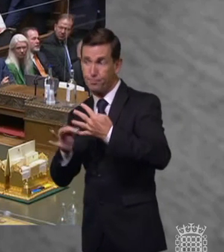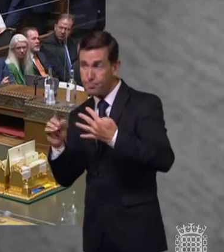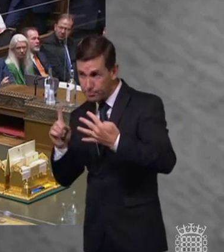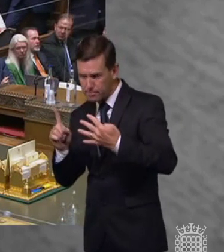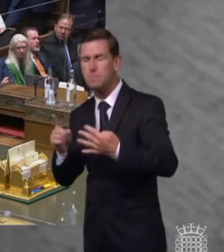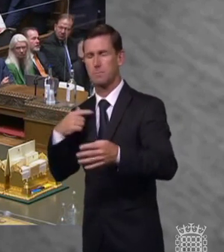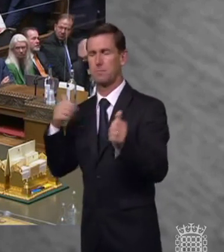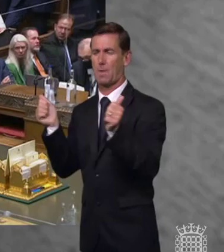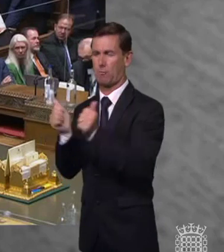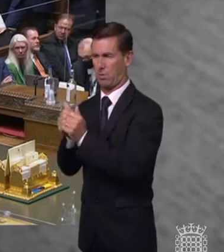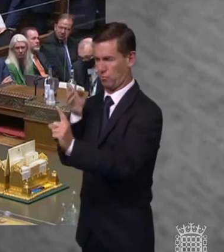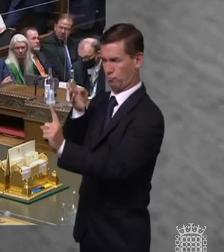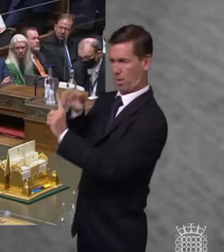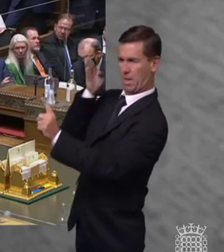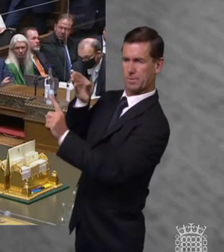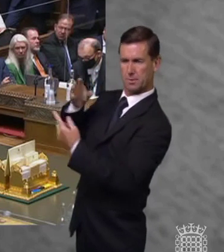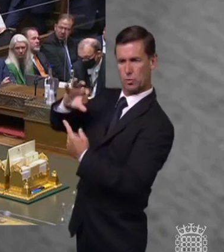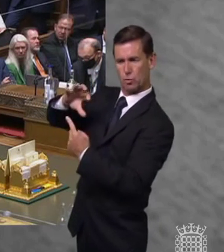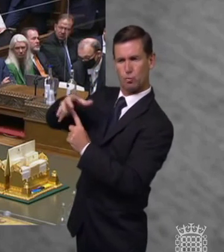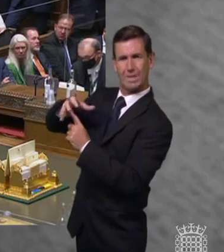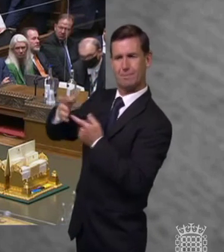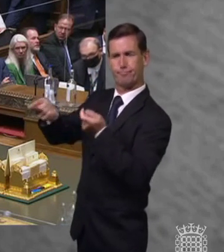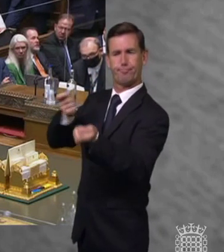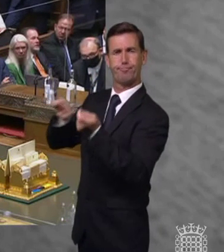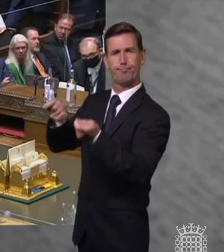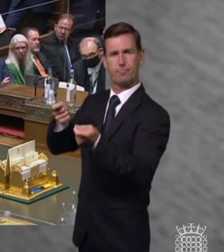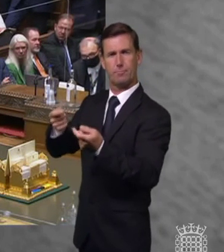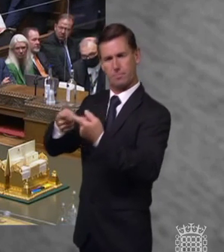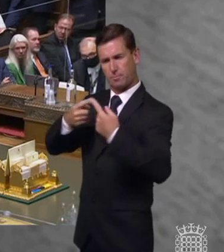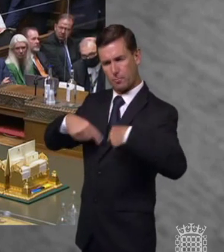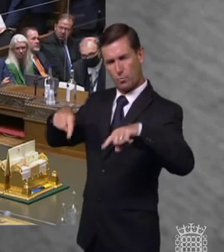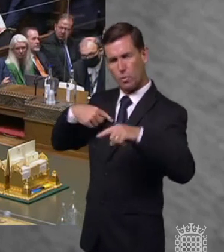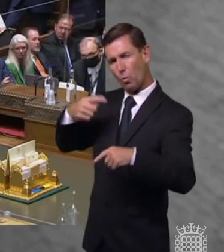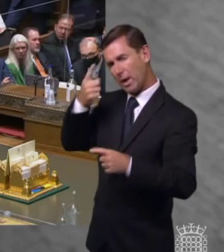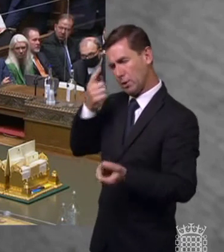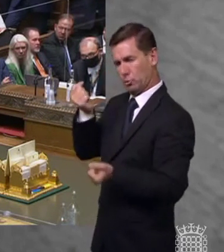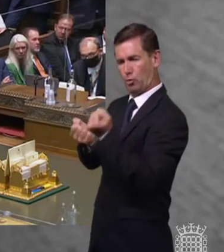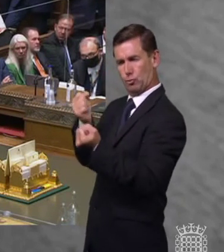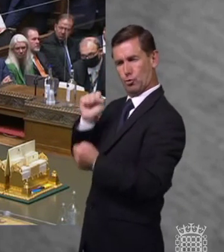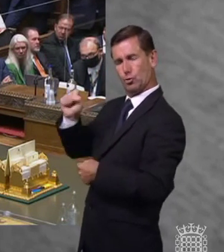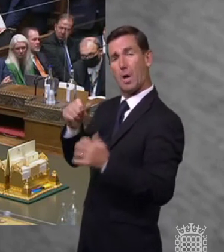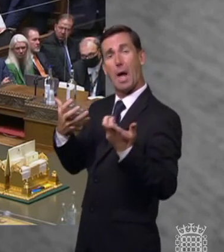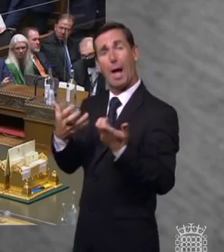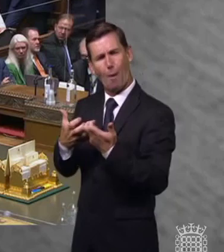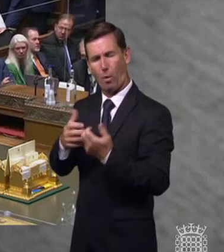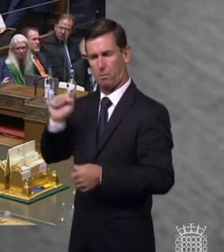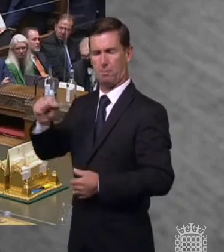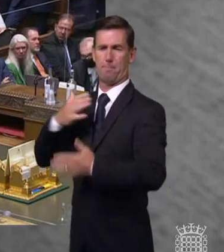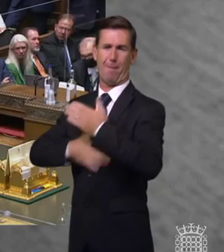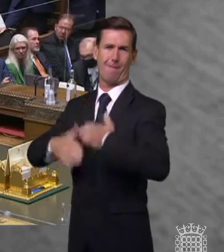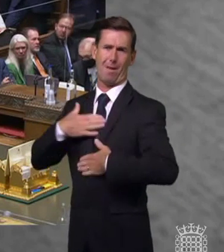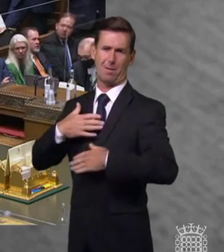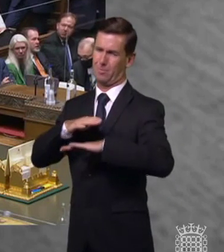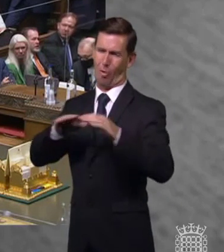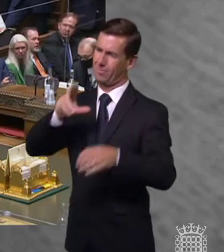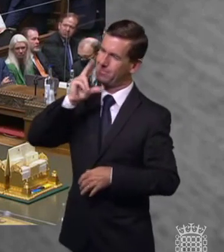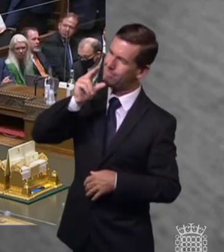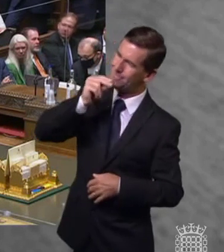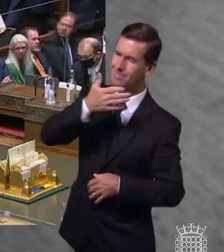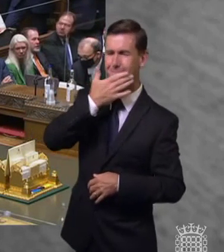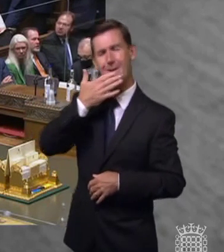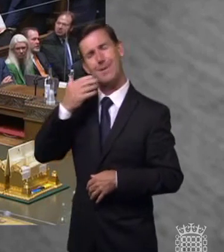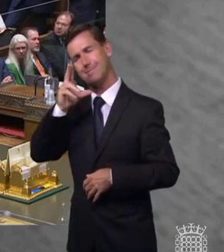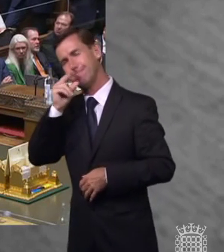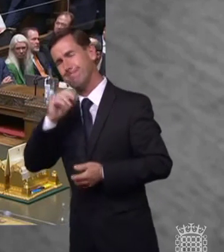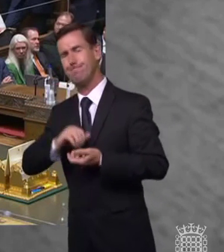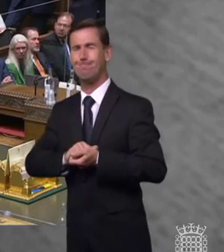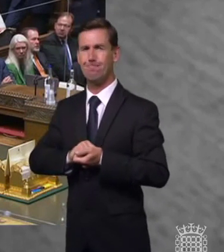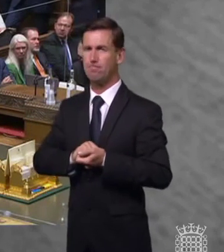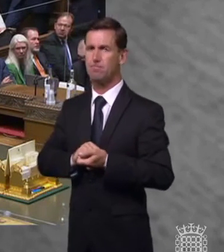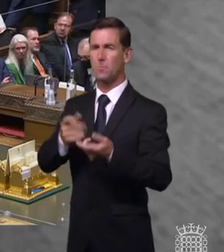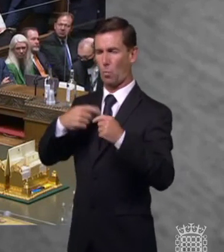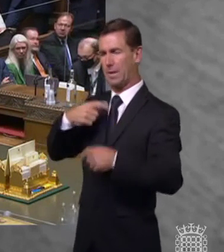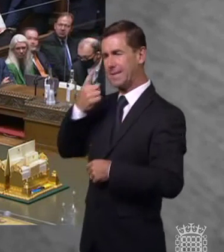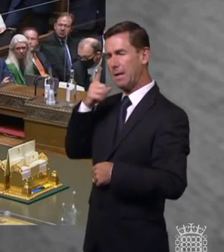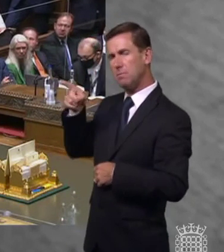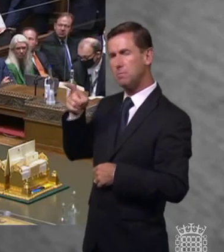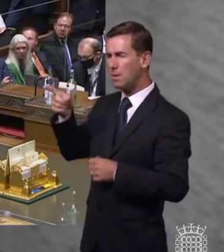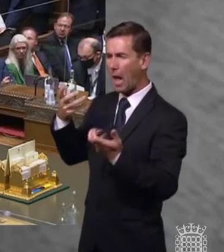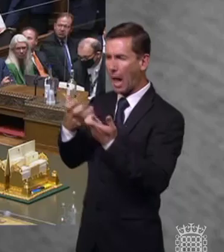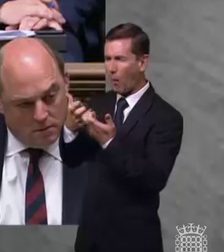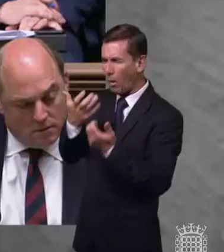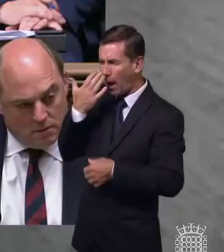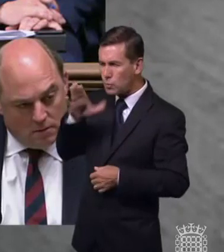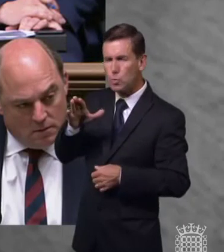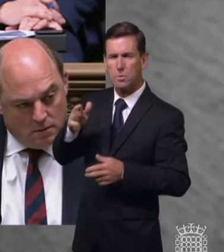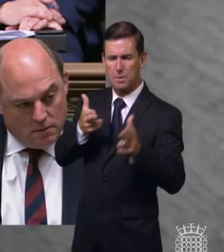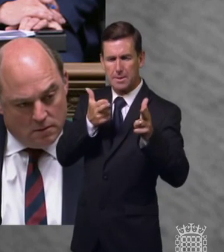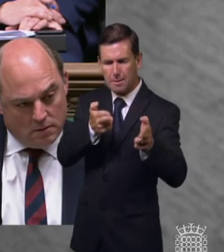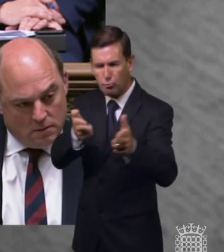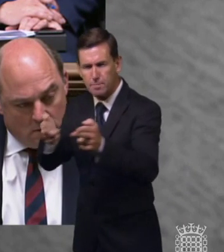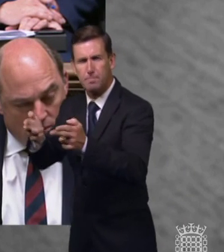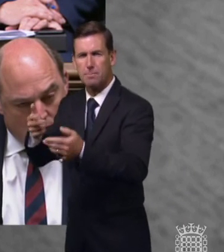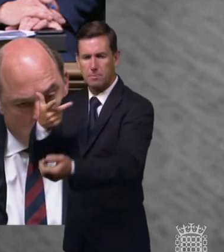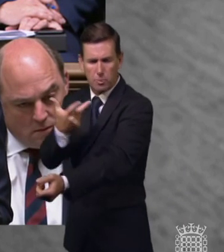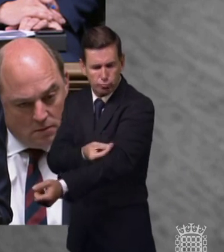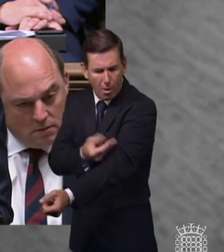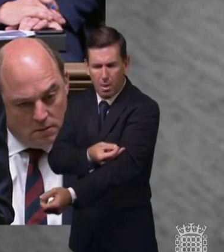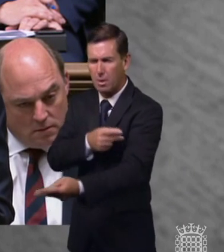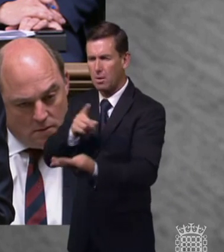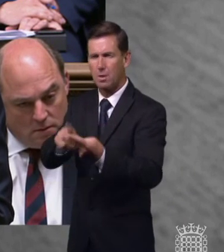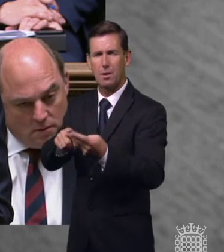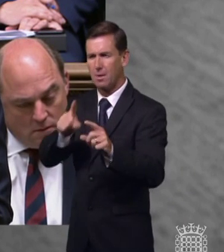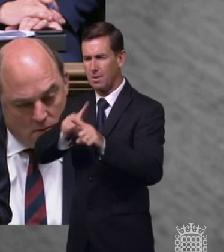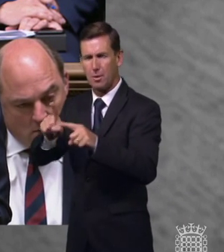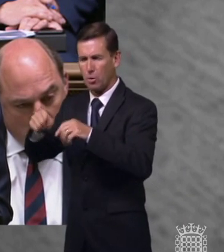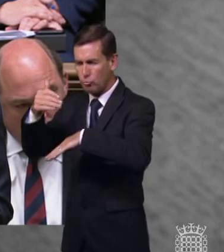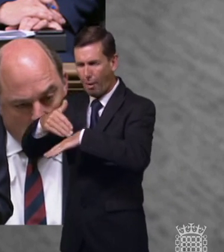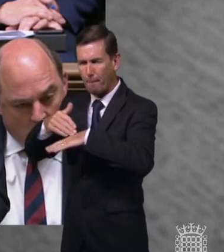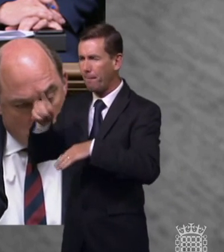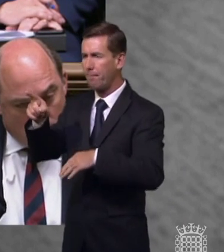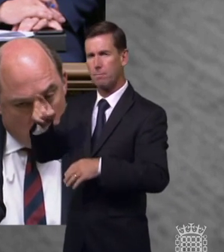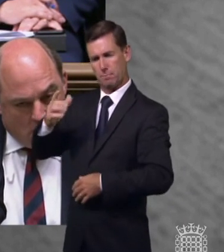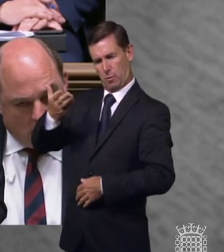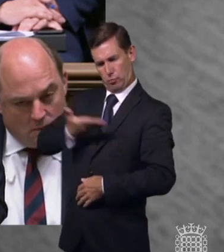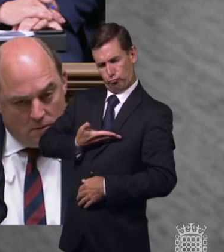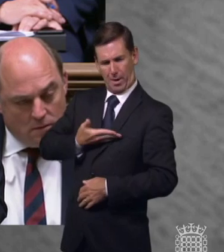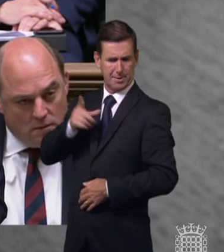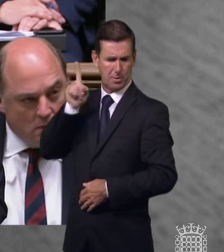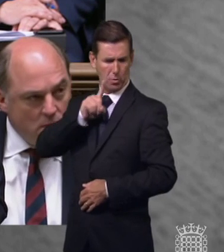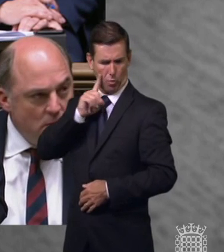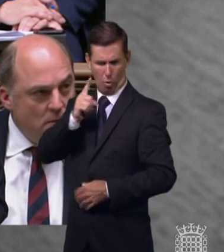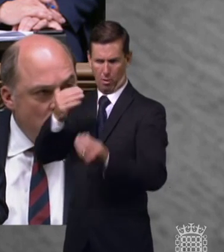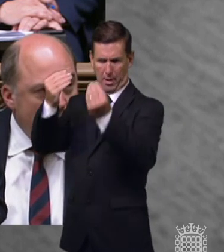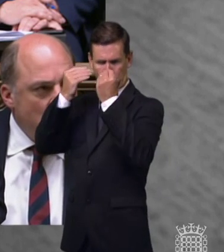We will judge this regime based on the choices it makes and by its actions rather than by its words—on its attitude to terrorism, crime and narcotics, as well as humanitarian access and the right of girls to receive an education.